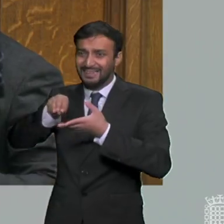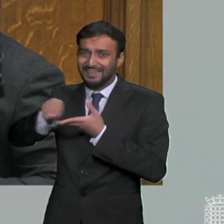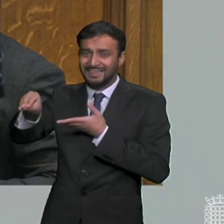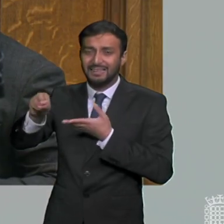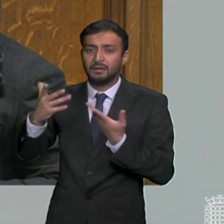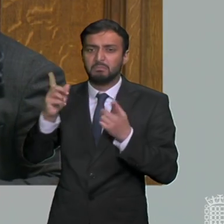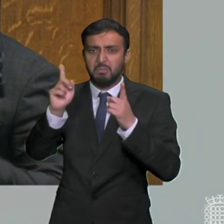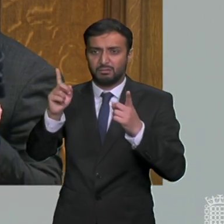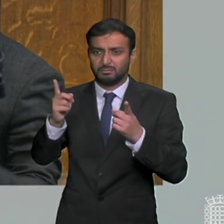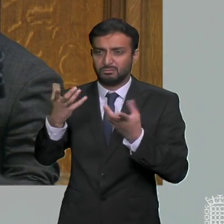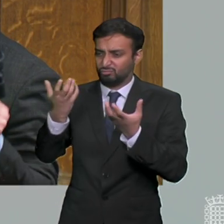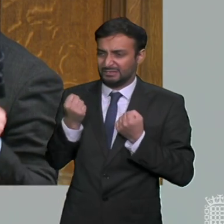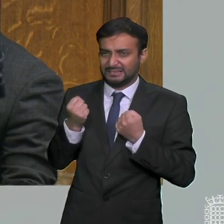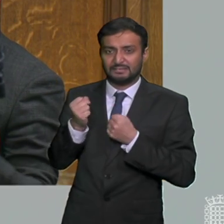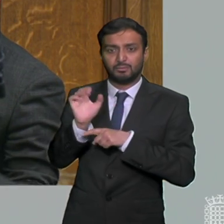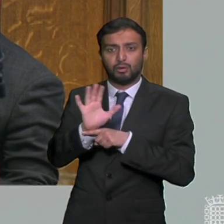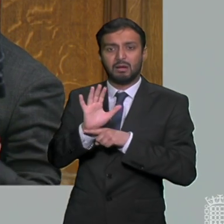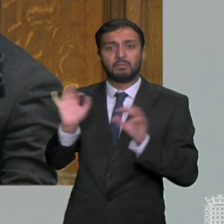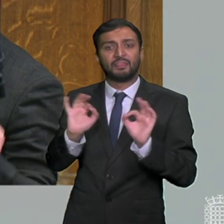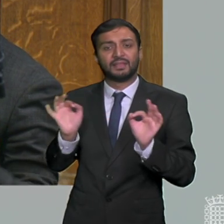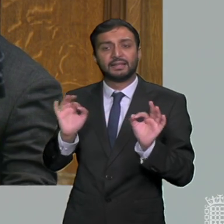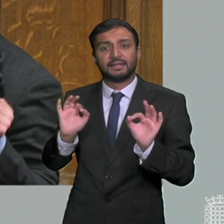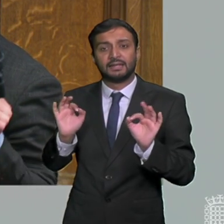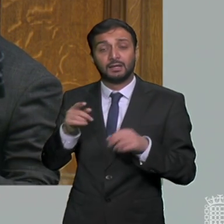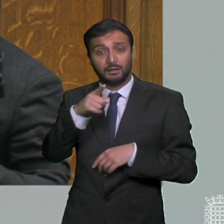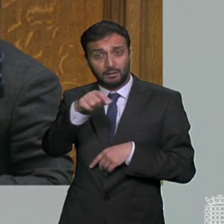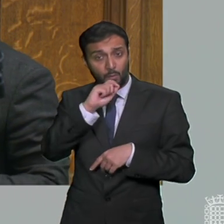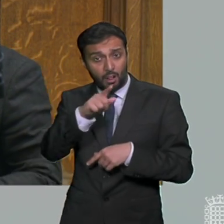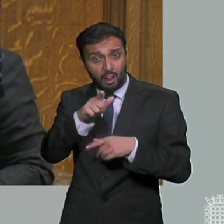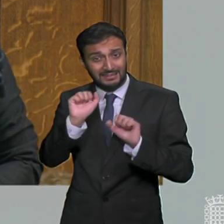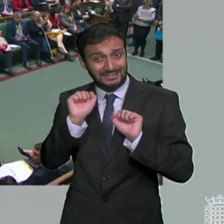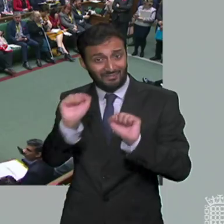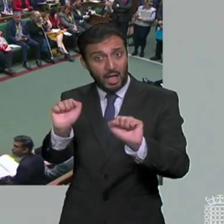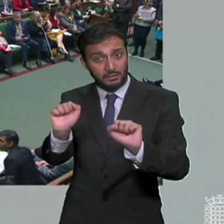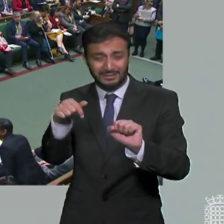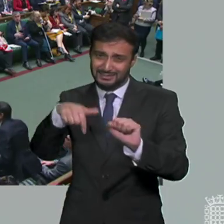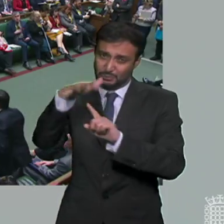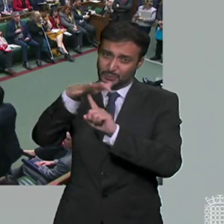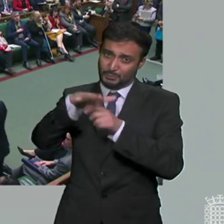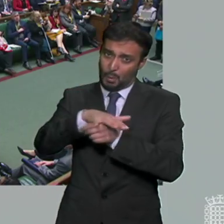Will the Prime Minister act to defend this very important local public broadcasting service?